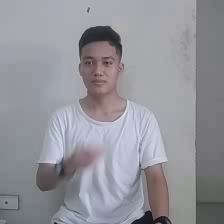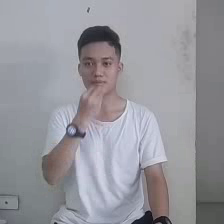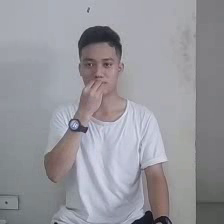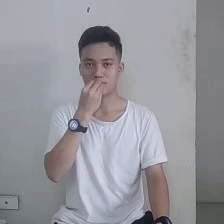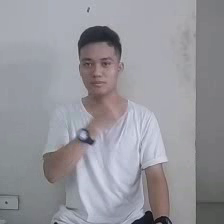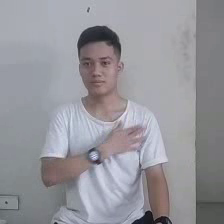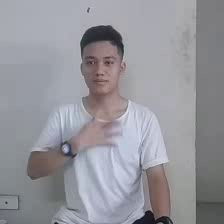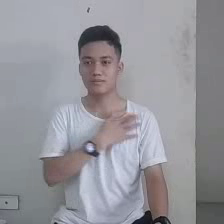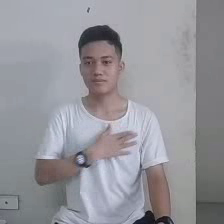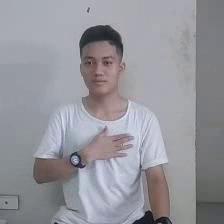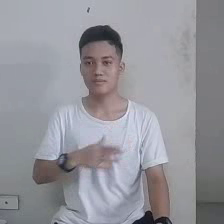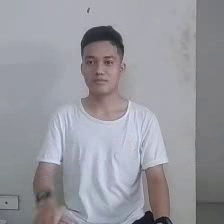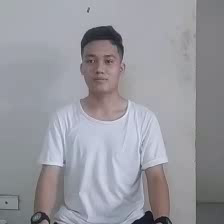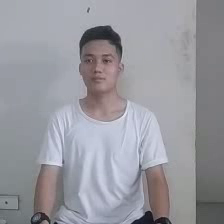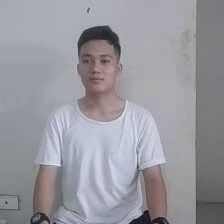Ăn mừng